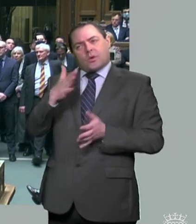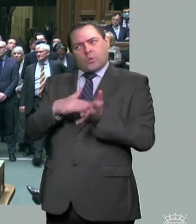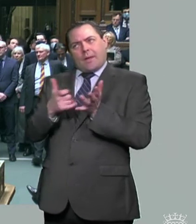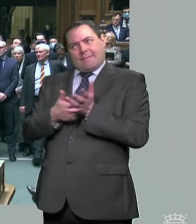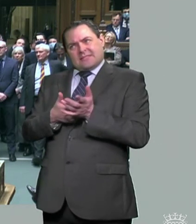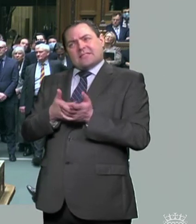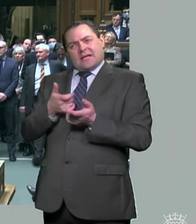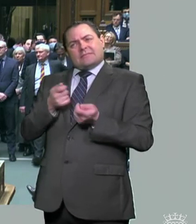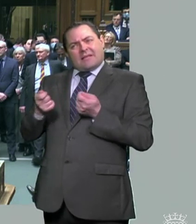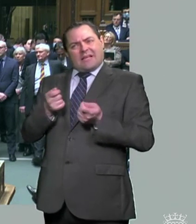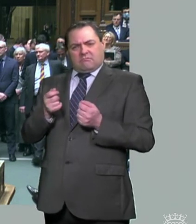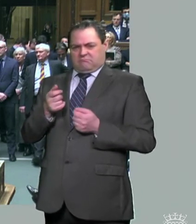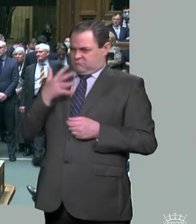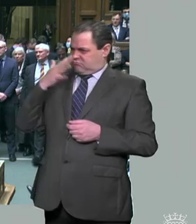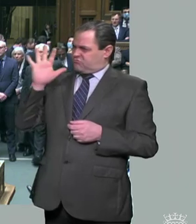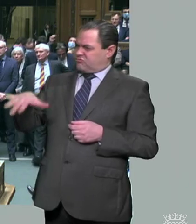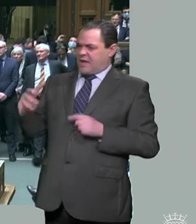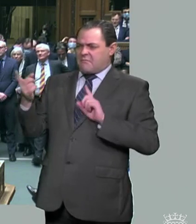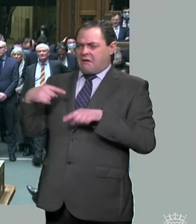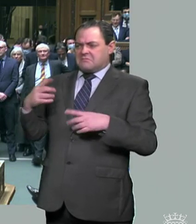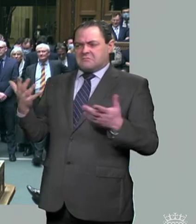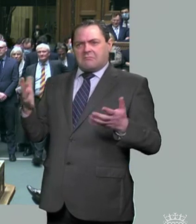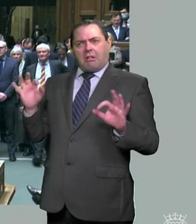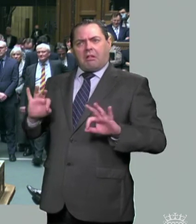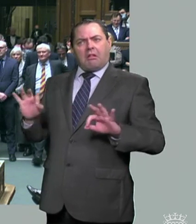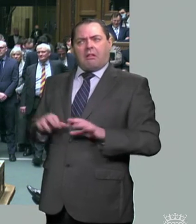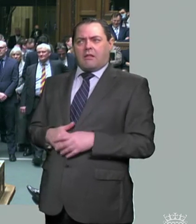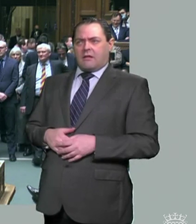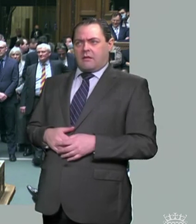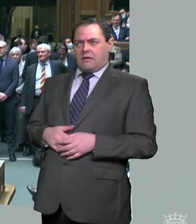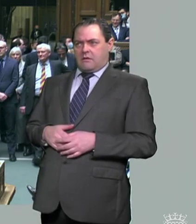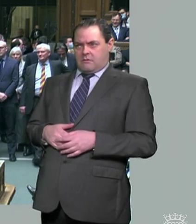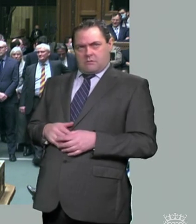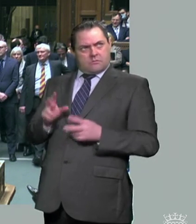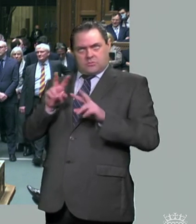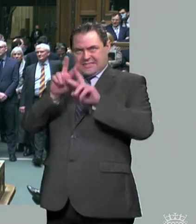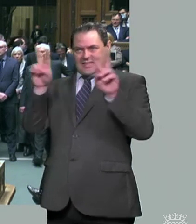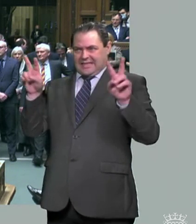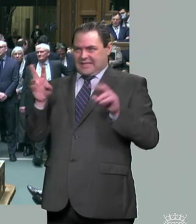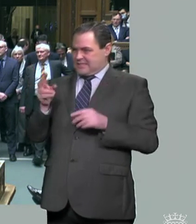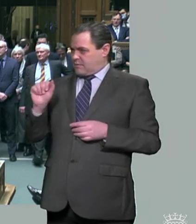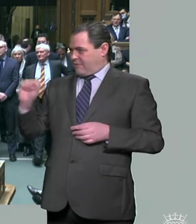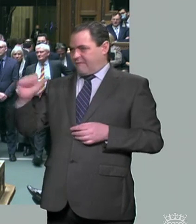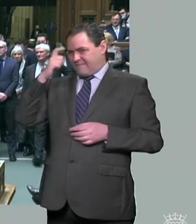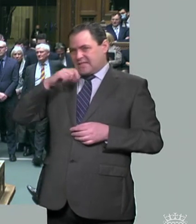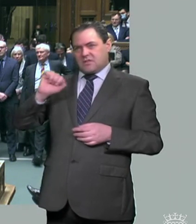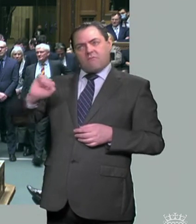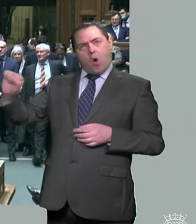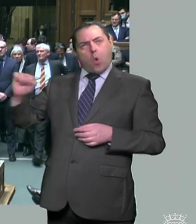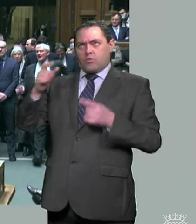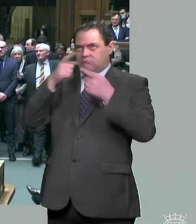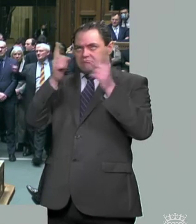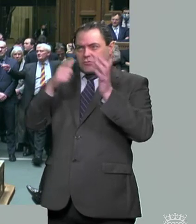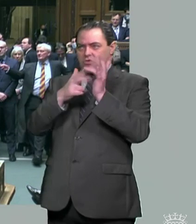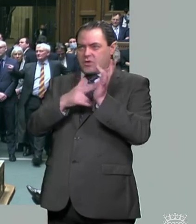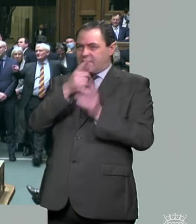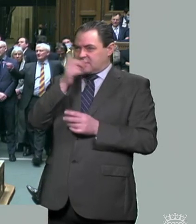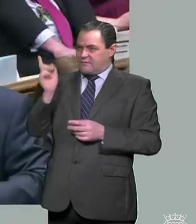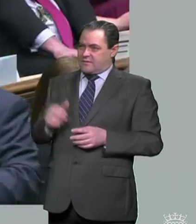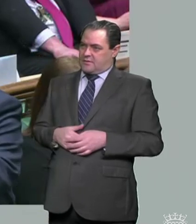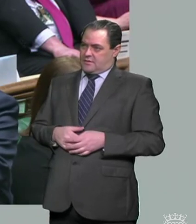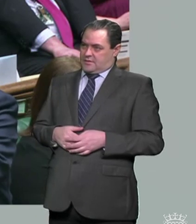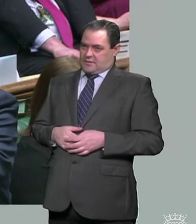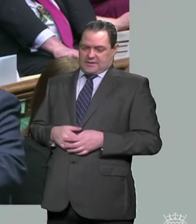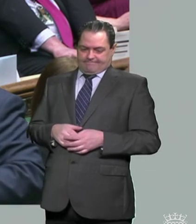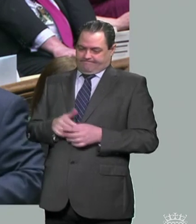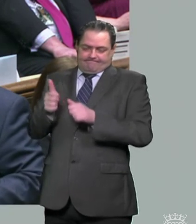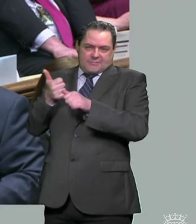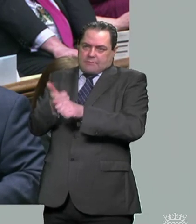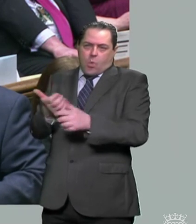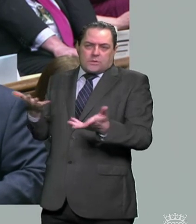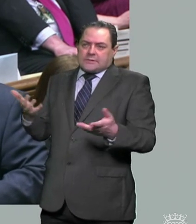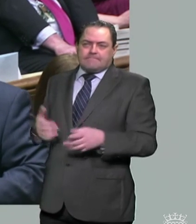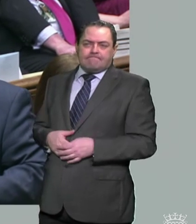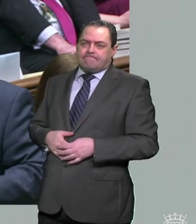That was a disgraceful response, and I have to say to the Prime Minister that he should read the room and see the expressions on some of his colleagues’ faces; he has lost it.